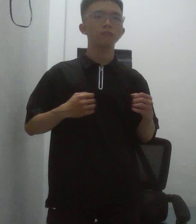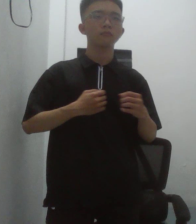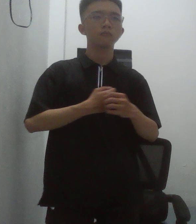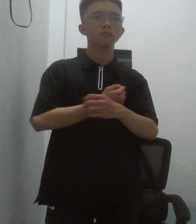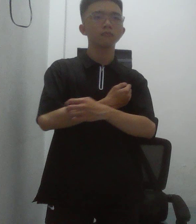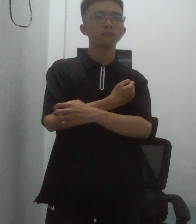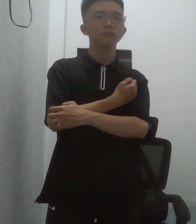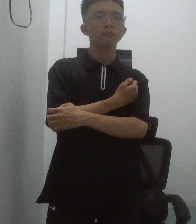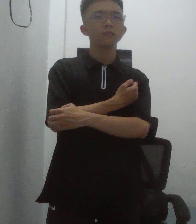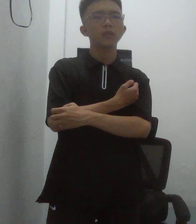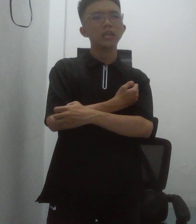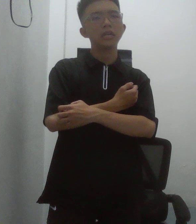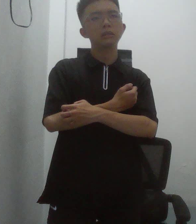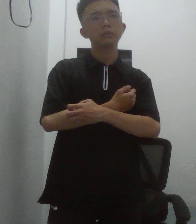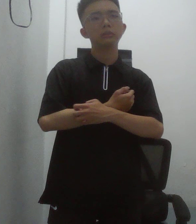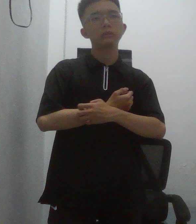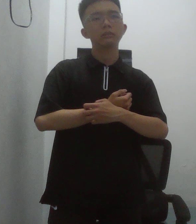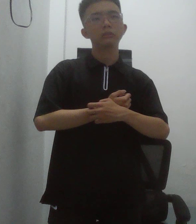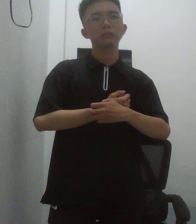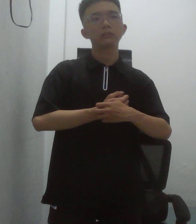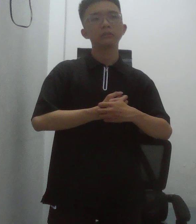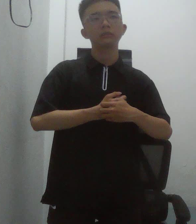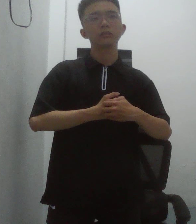ngheo